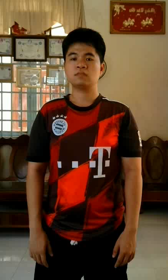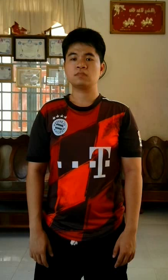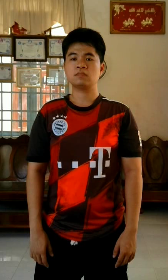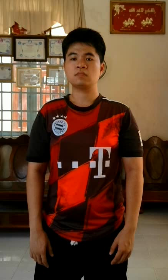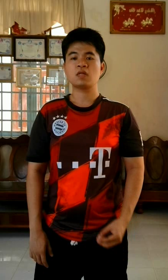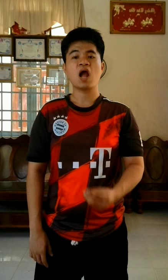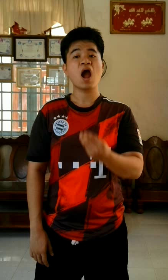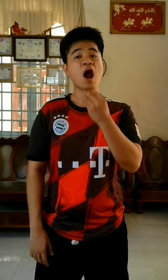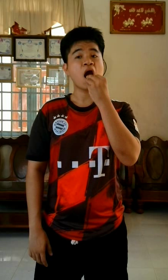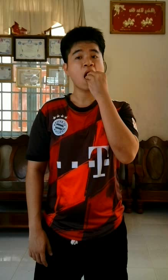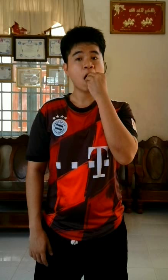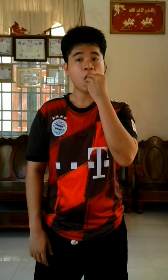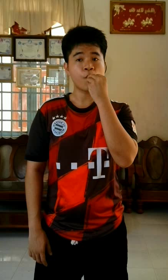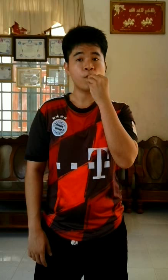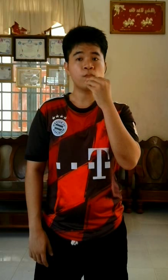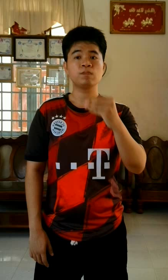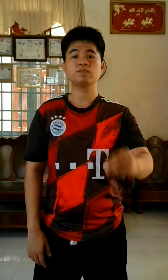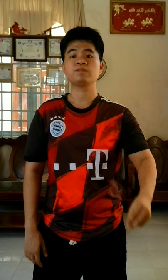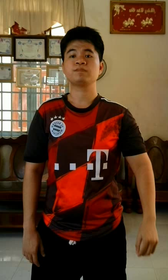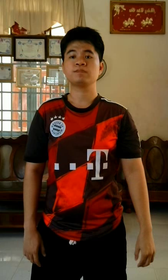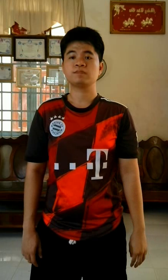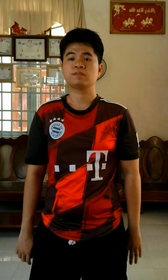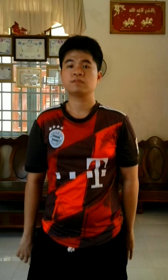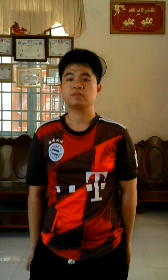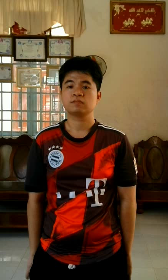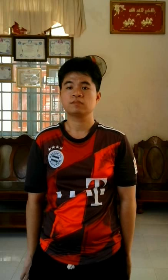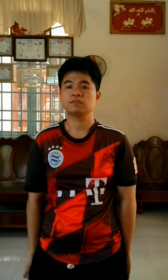an